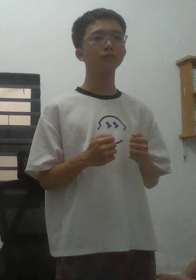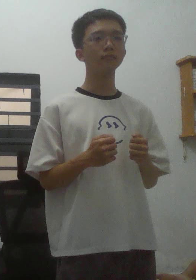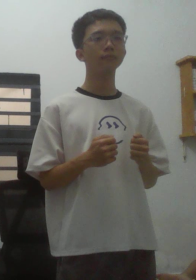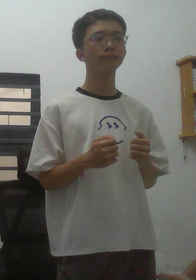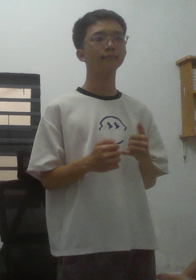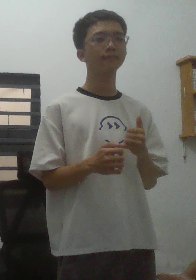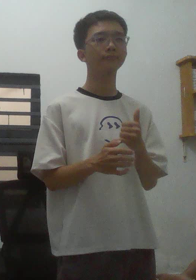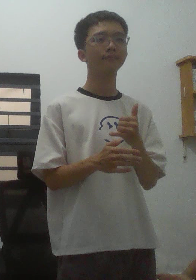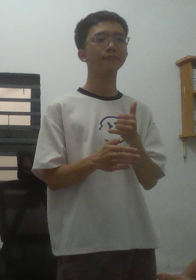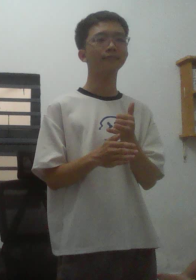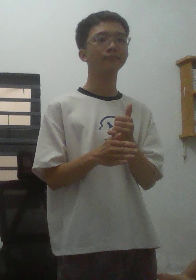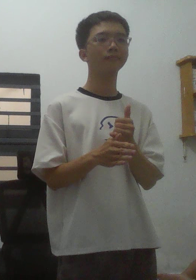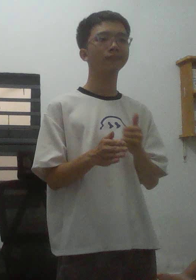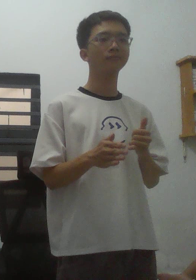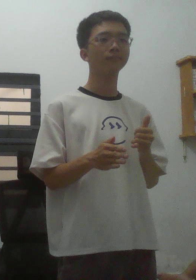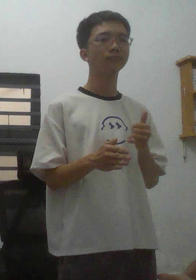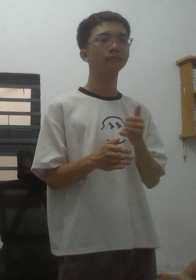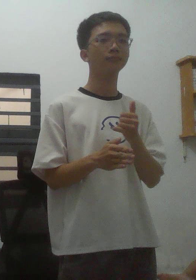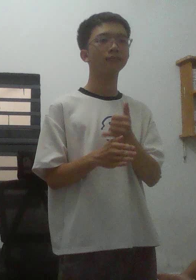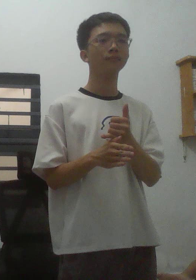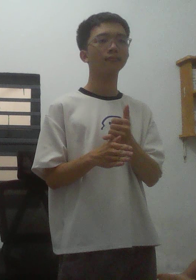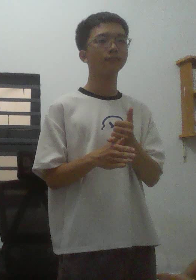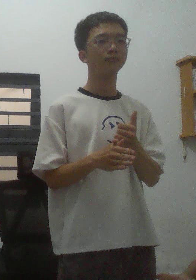cuoi thang